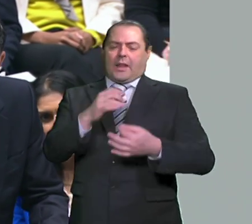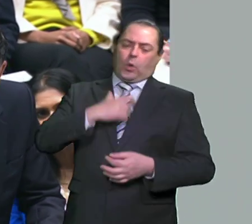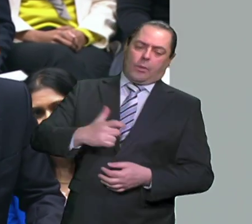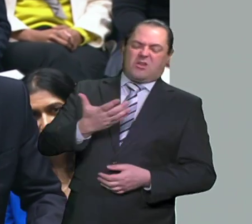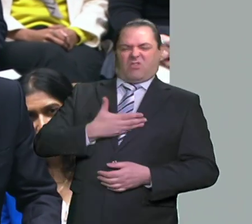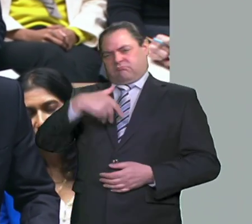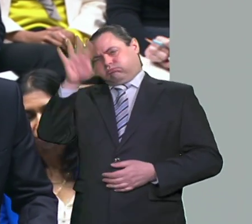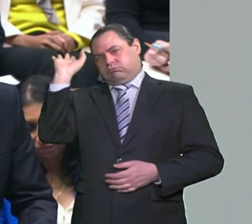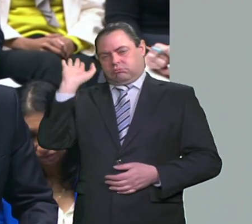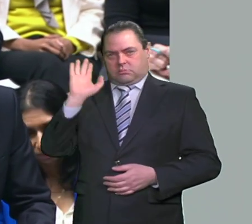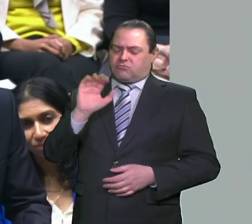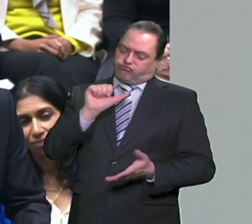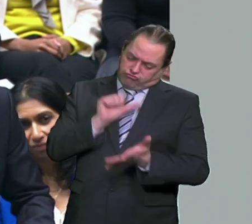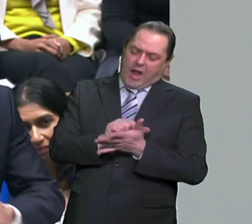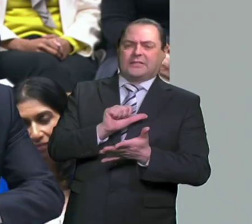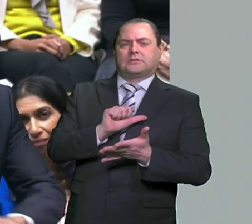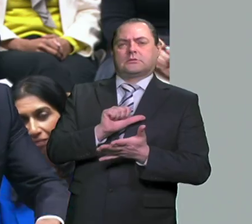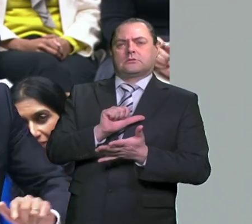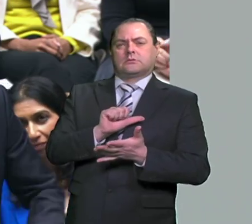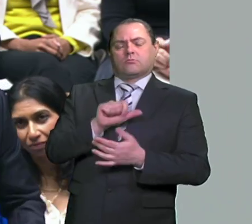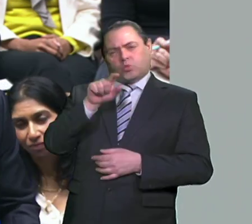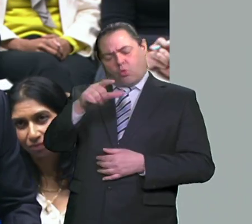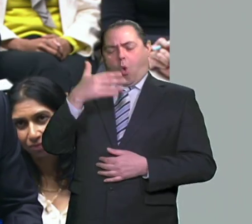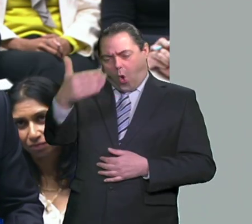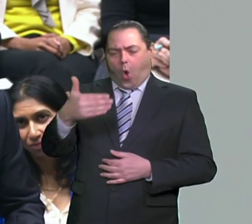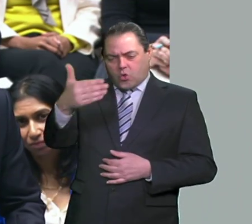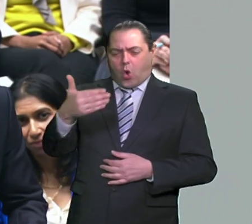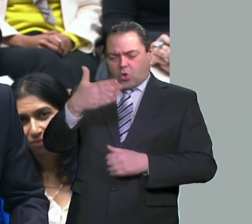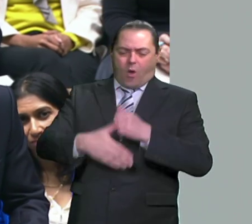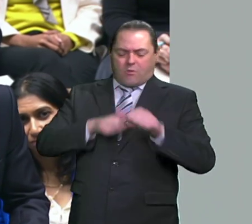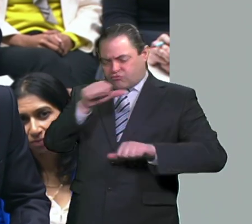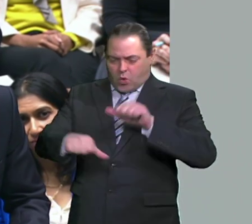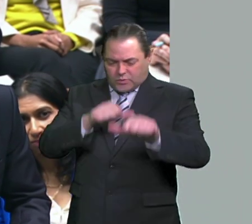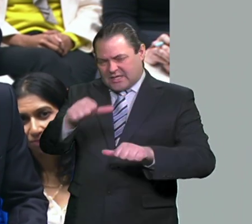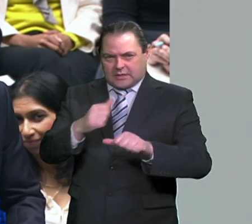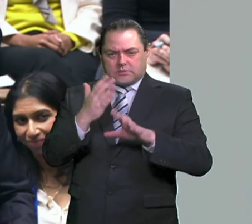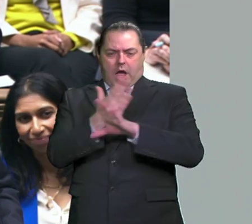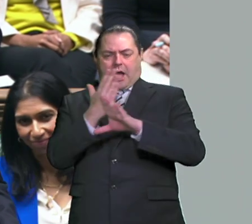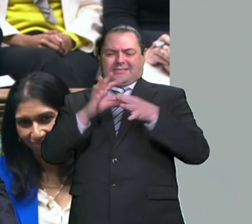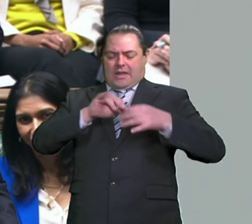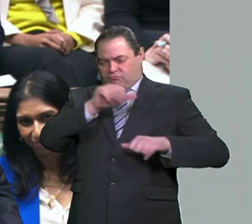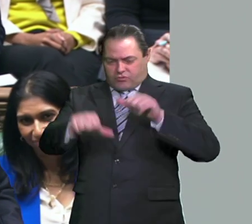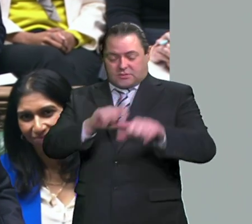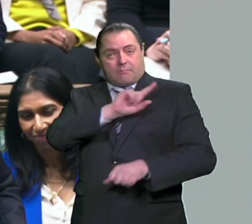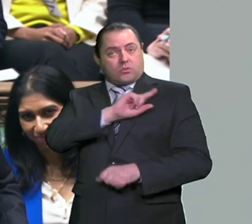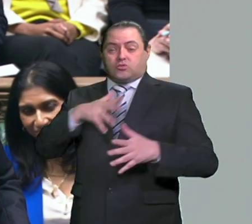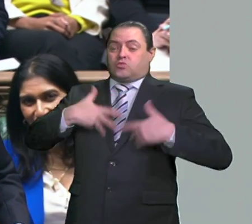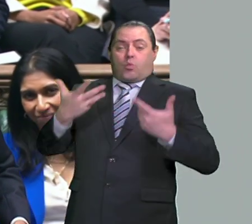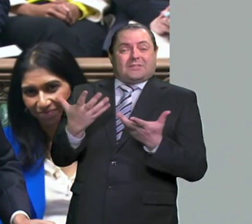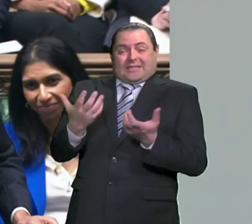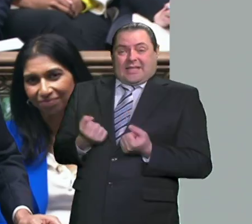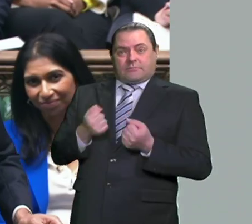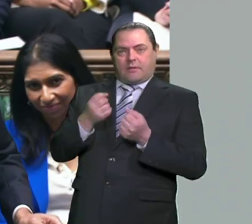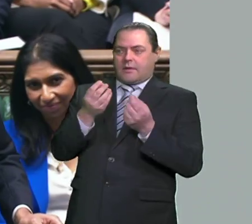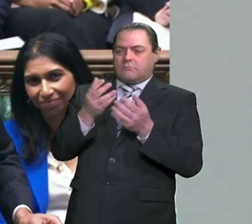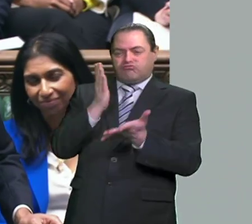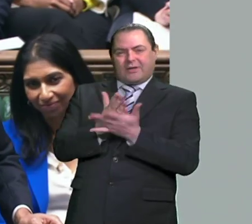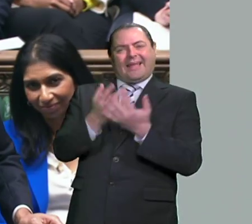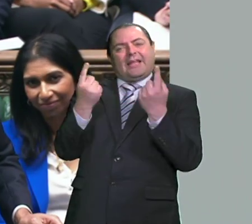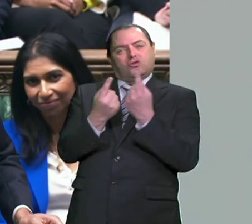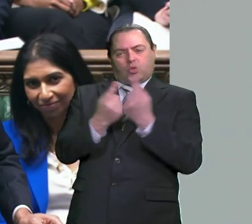That is the right thing to do. The right honourable and learned Gentleman is going on and on about process and hiding behind it because he does not want to confront the substance.